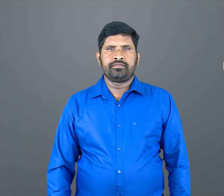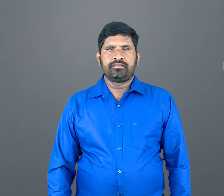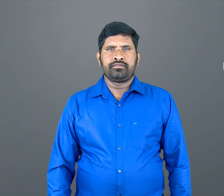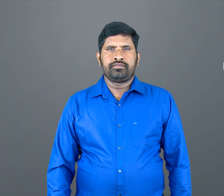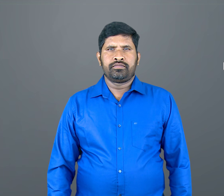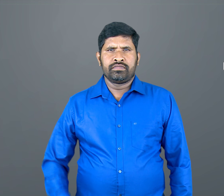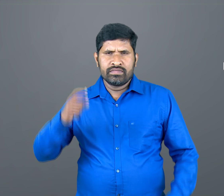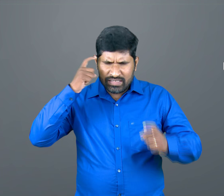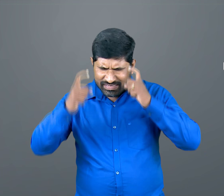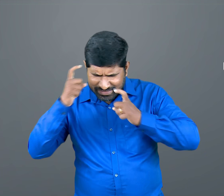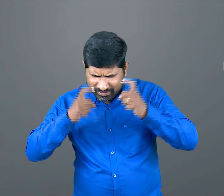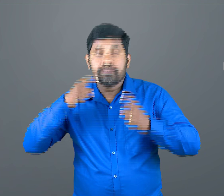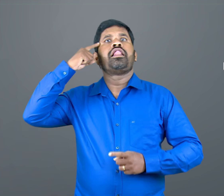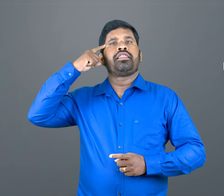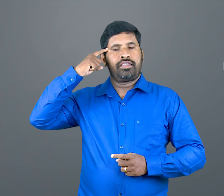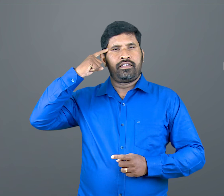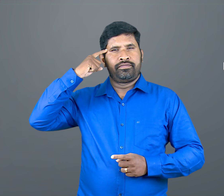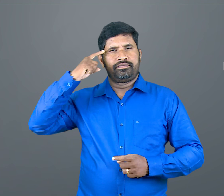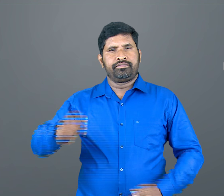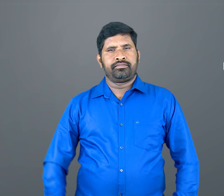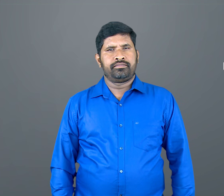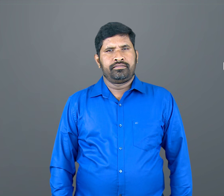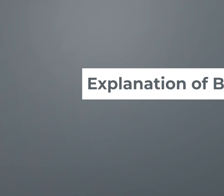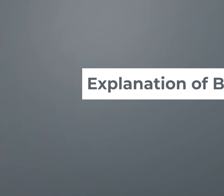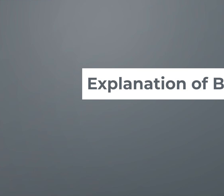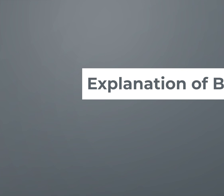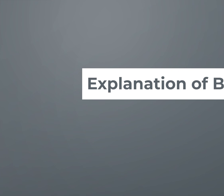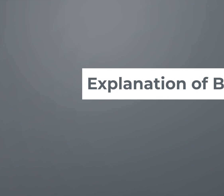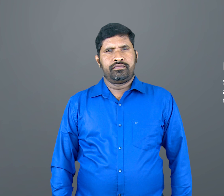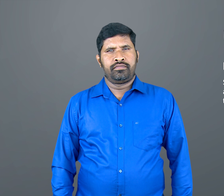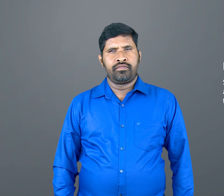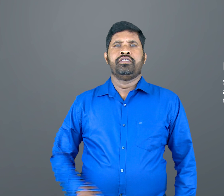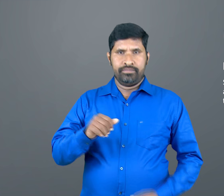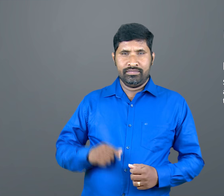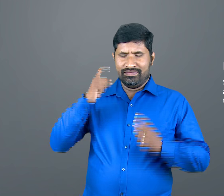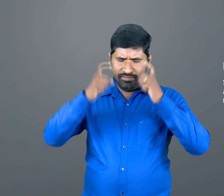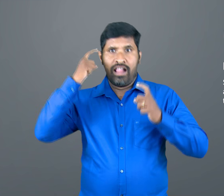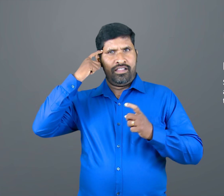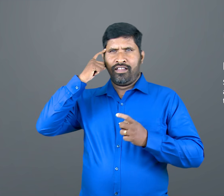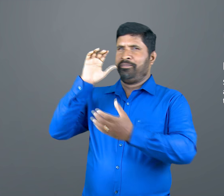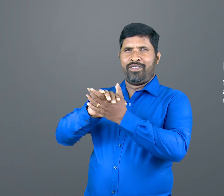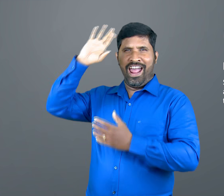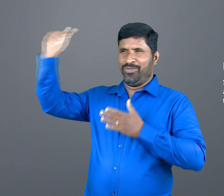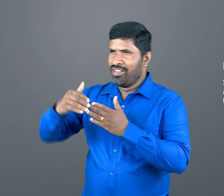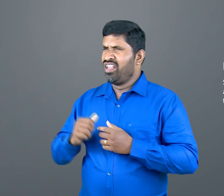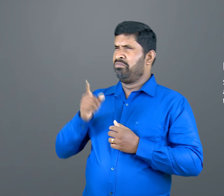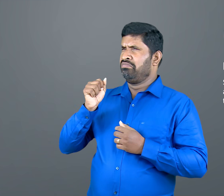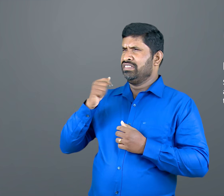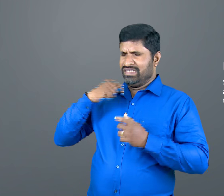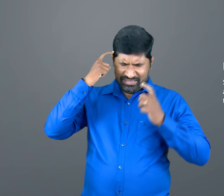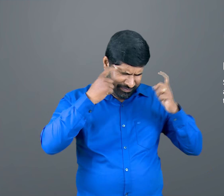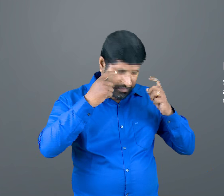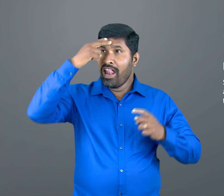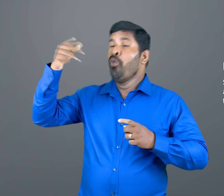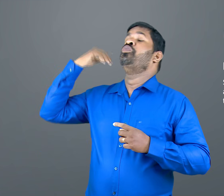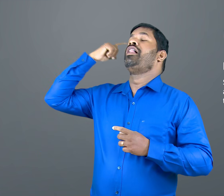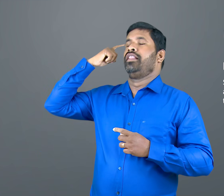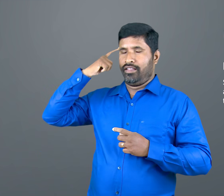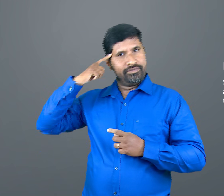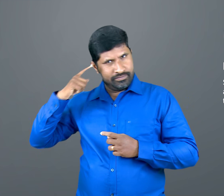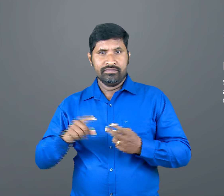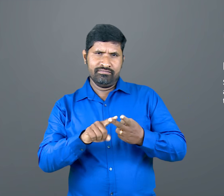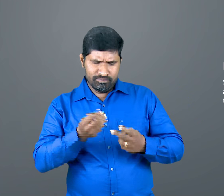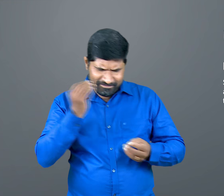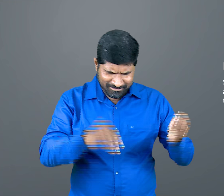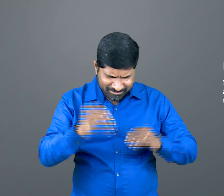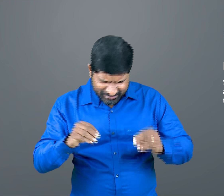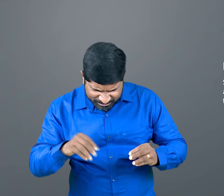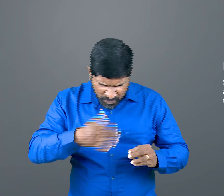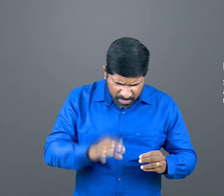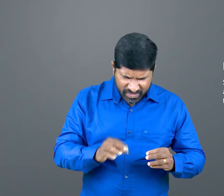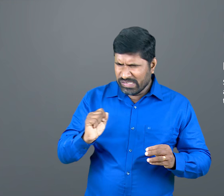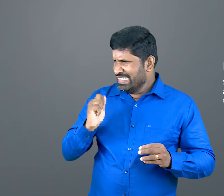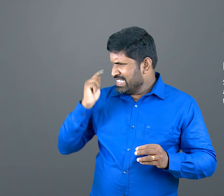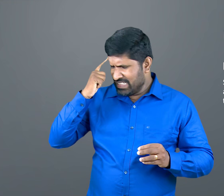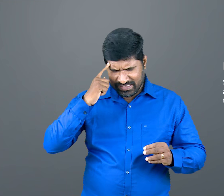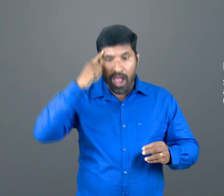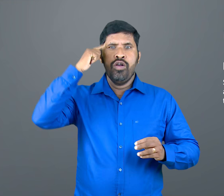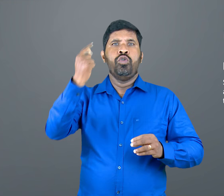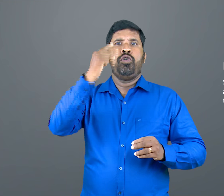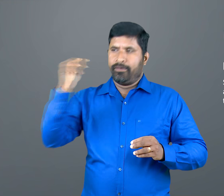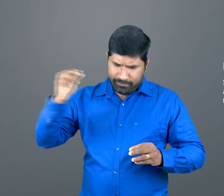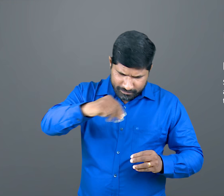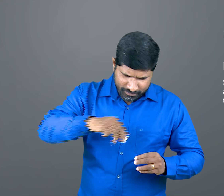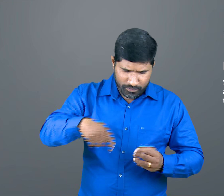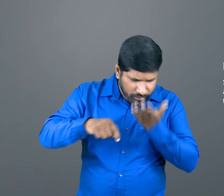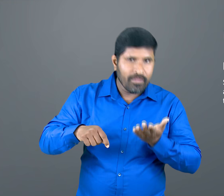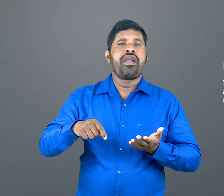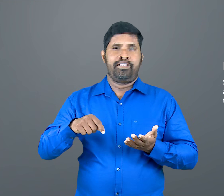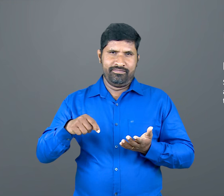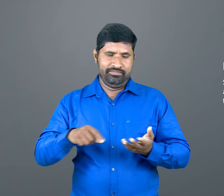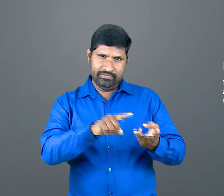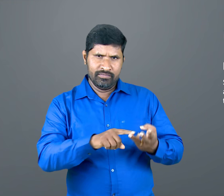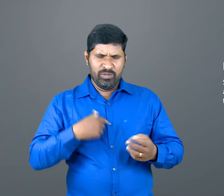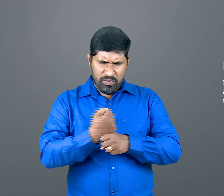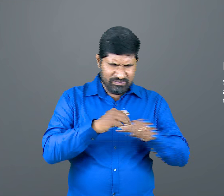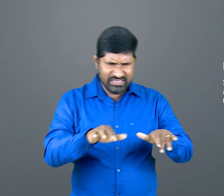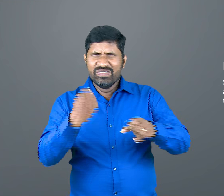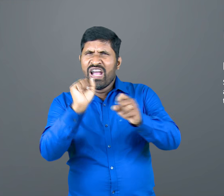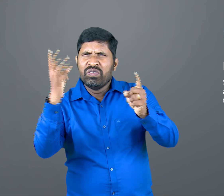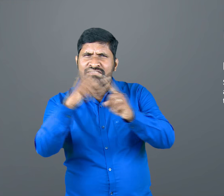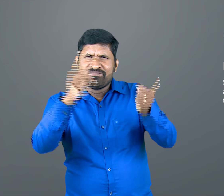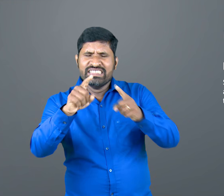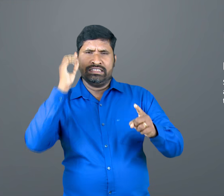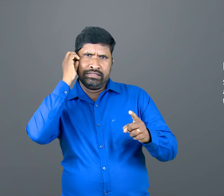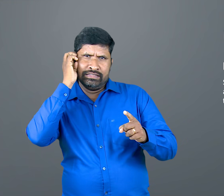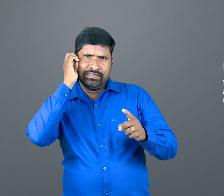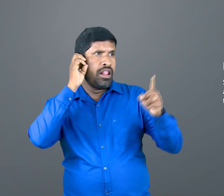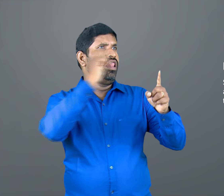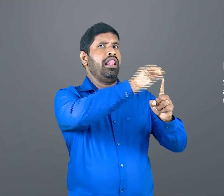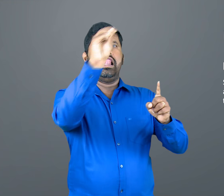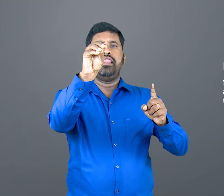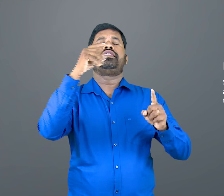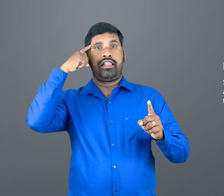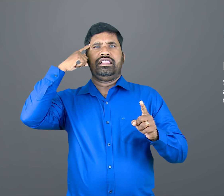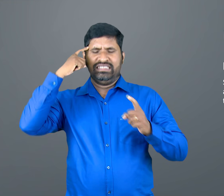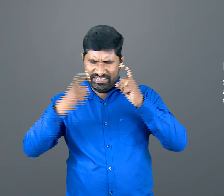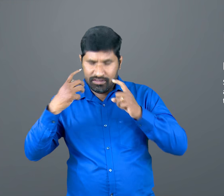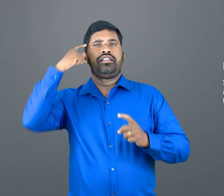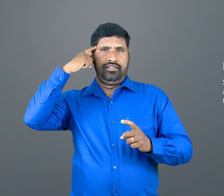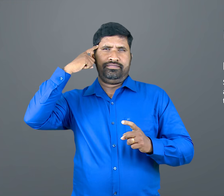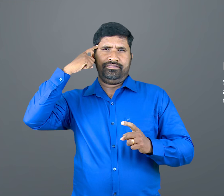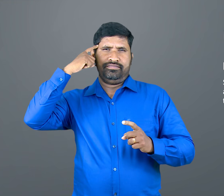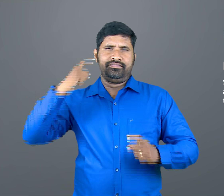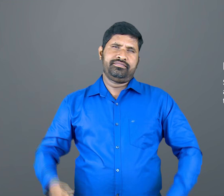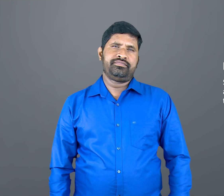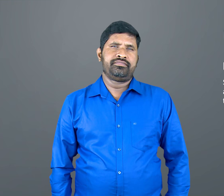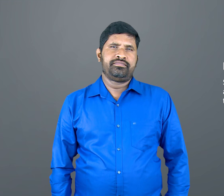Brain fog